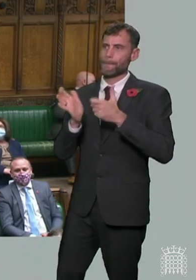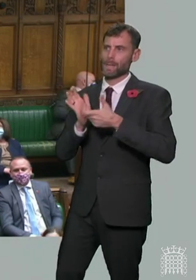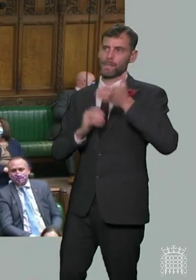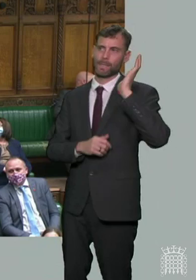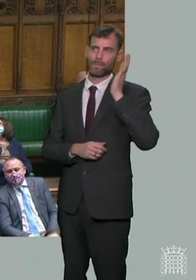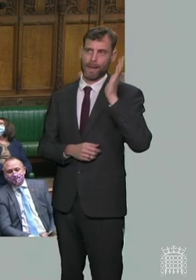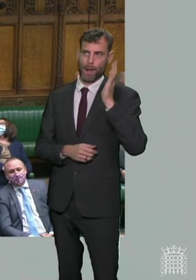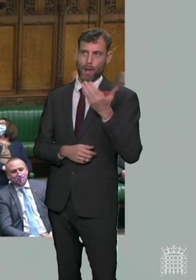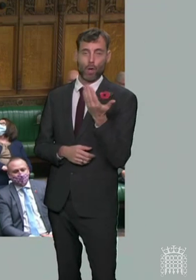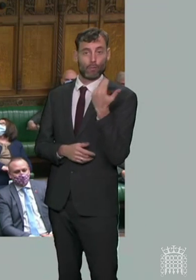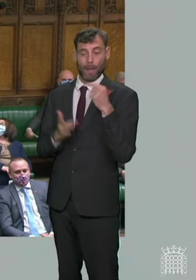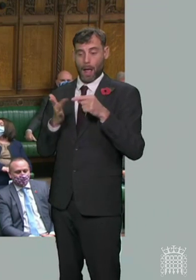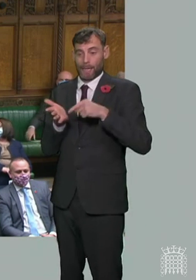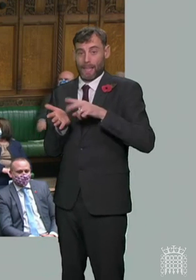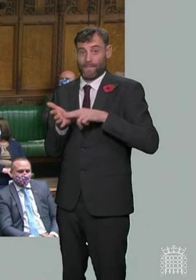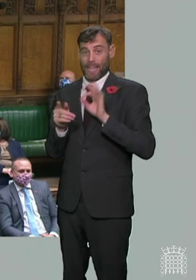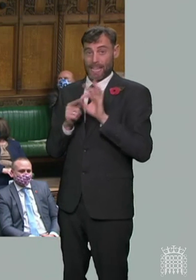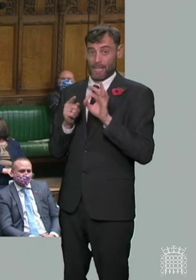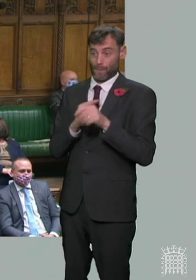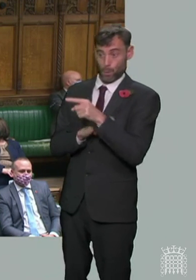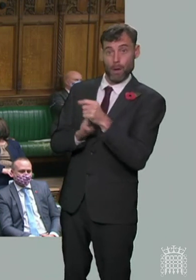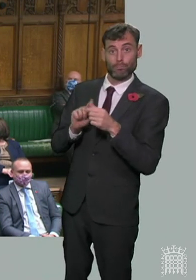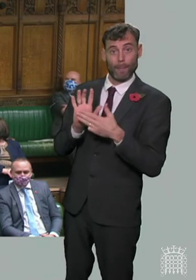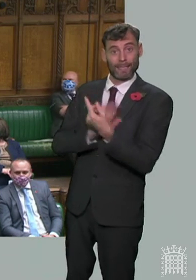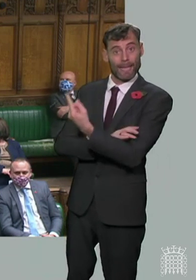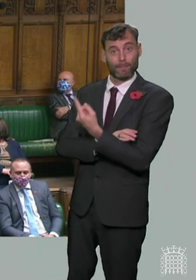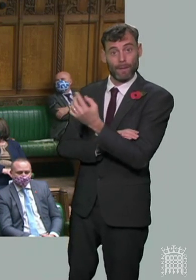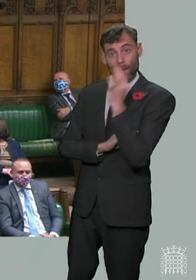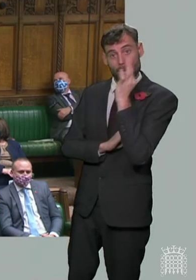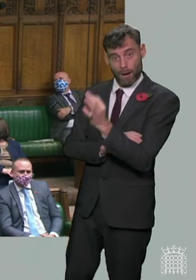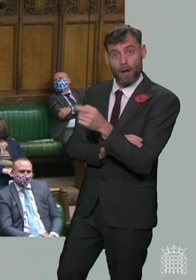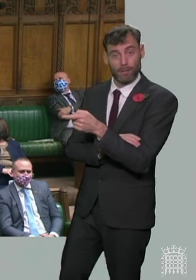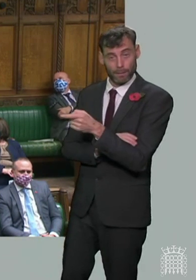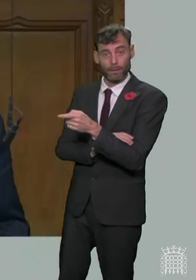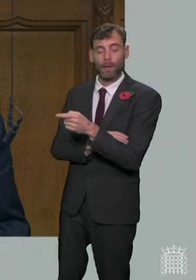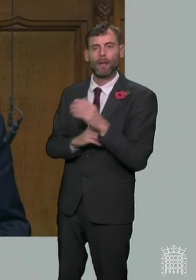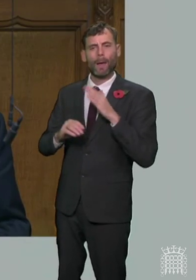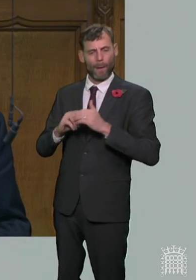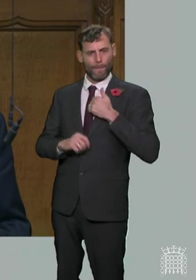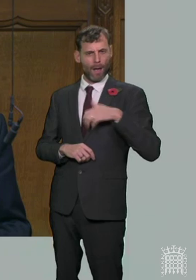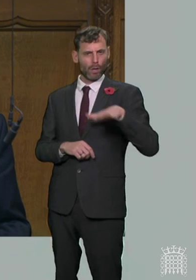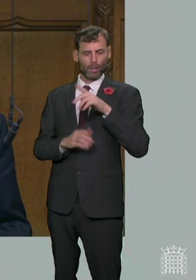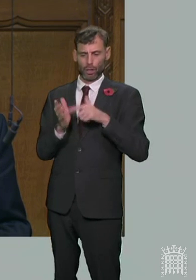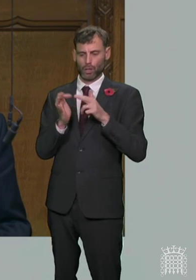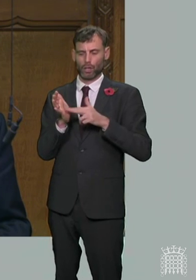In a recent ITV interview, the Prime Minister was asked about my constituent Jenni Garratt.